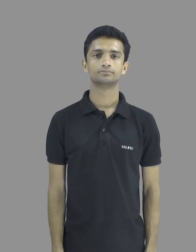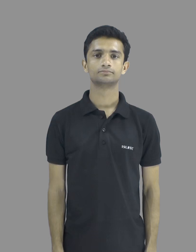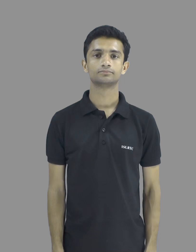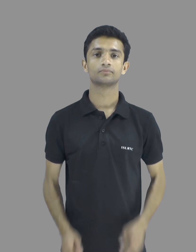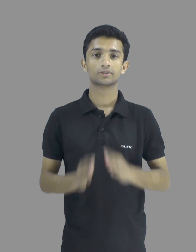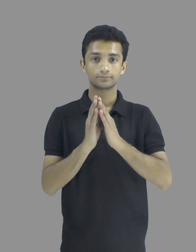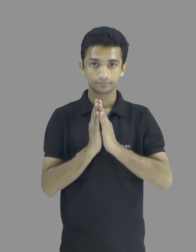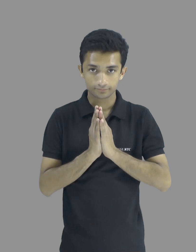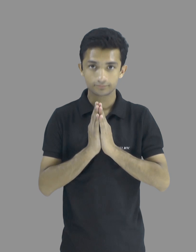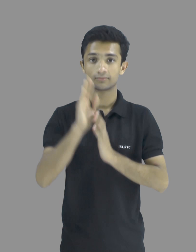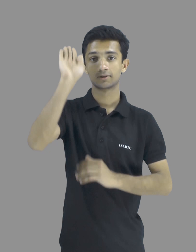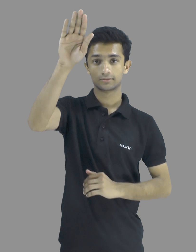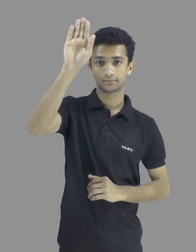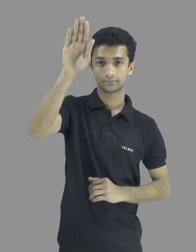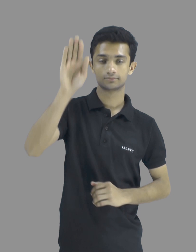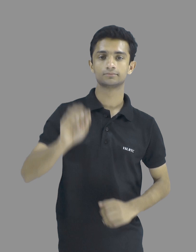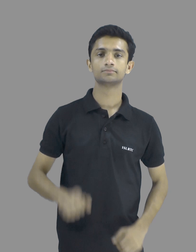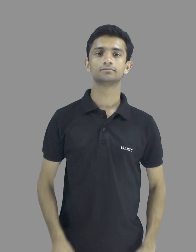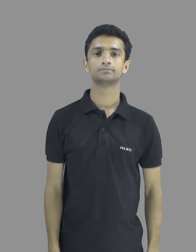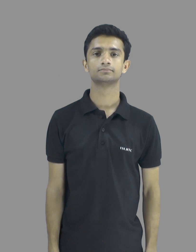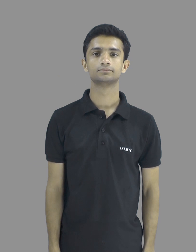Temple